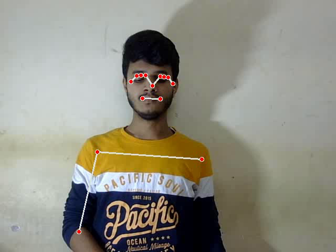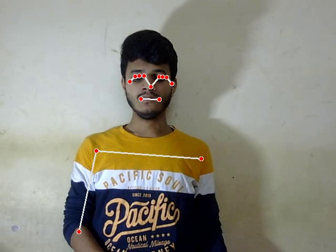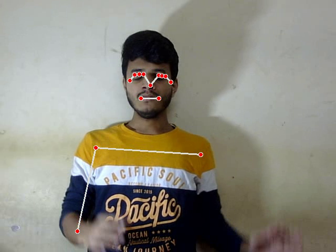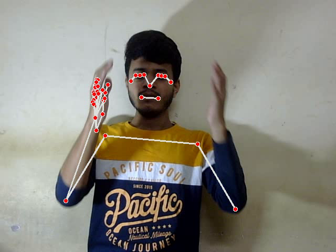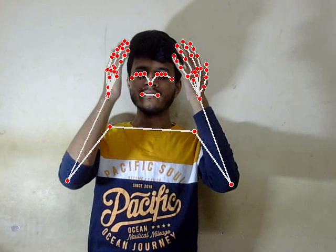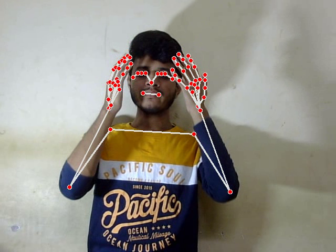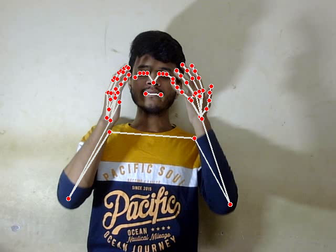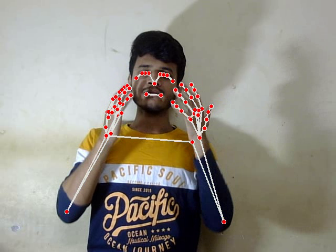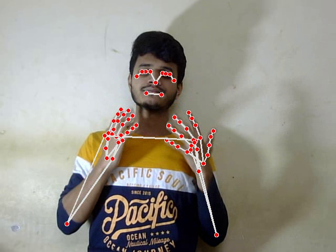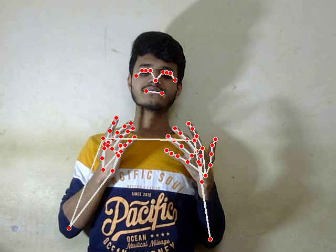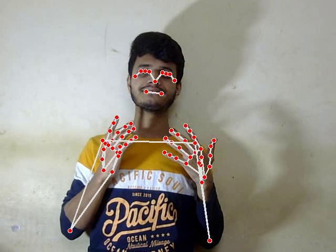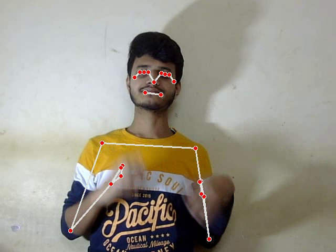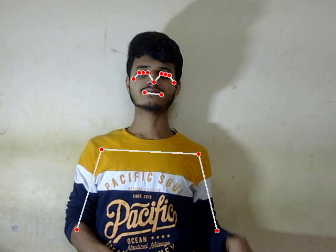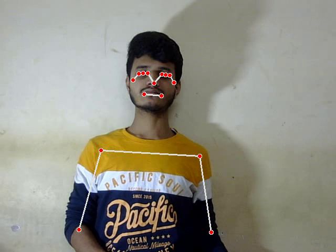sad